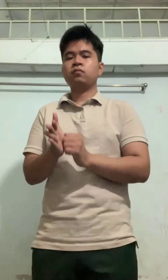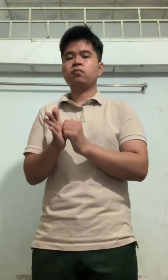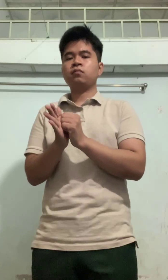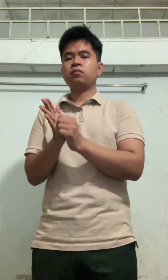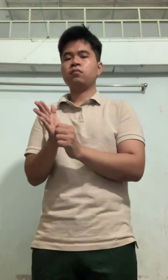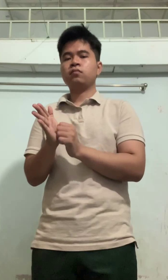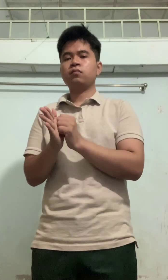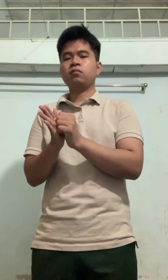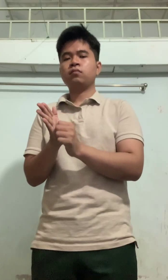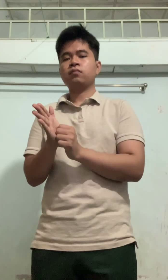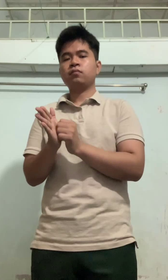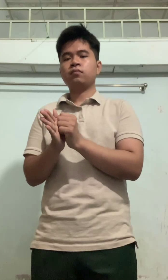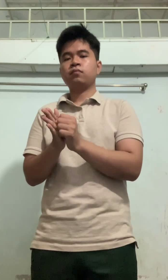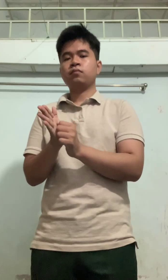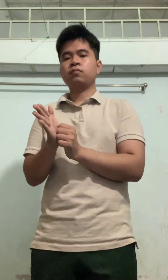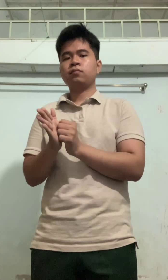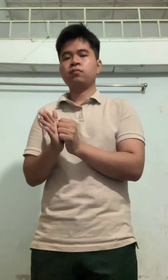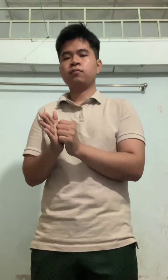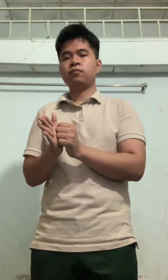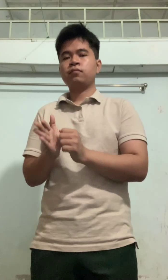thang